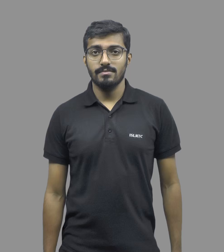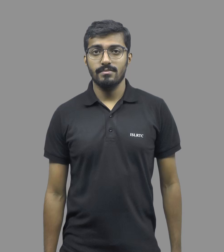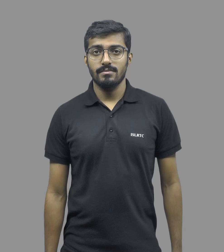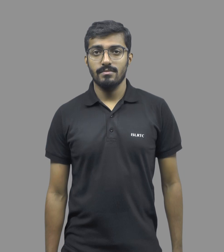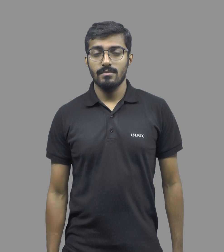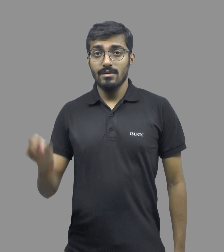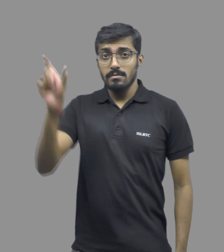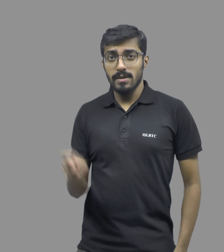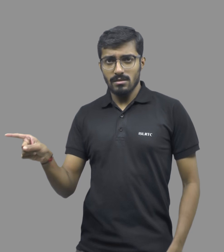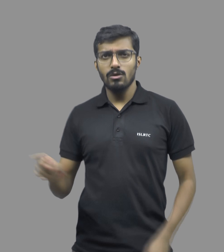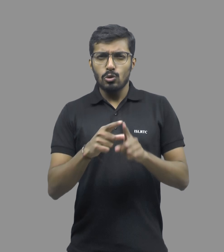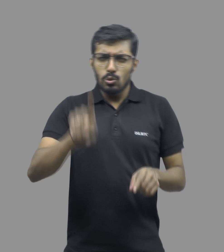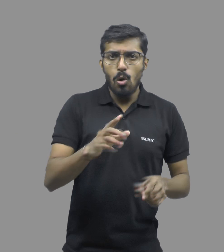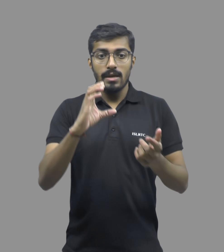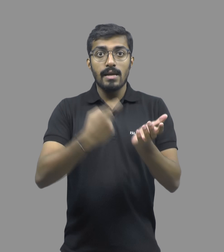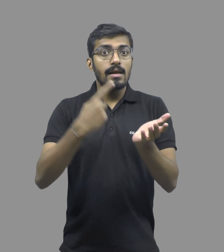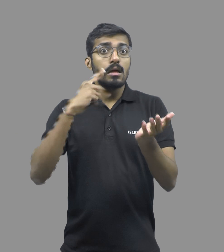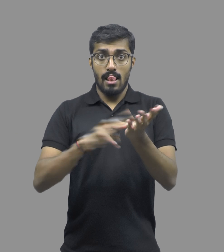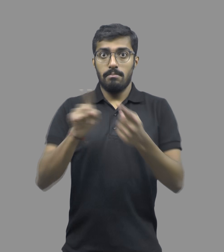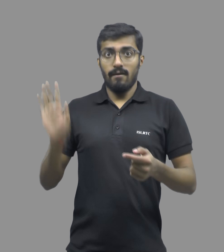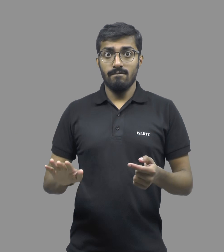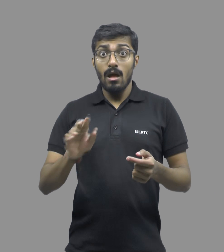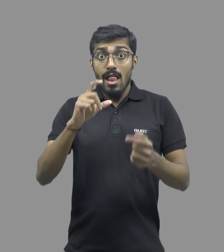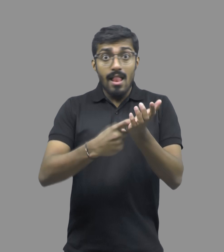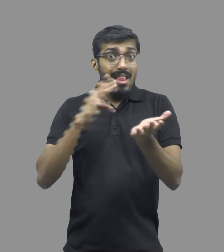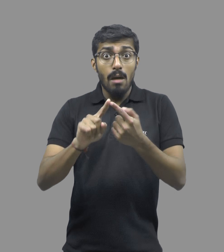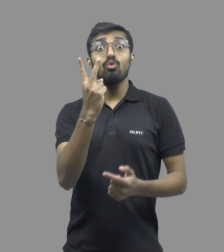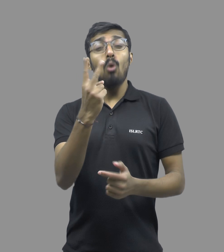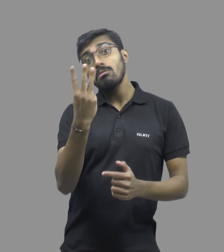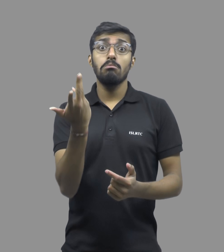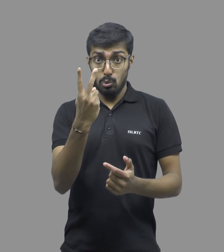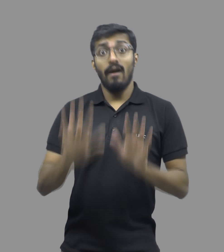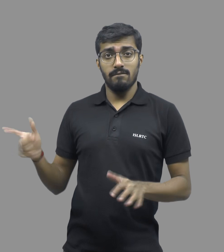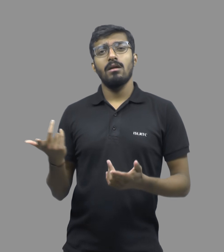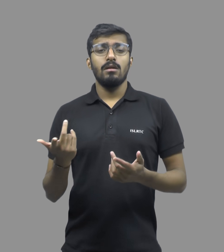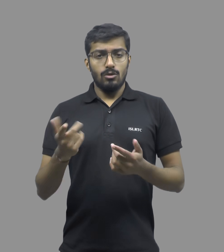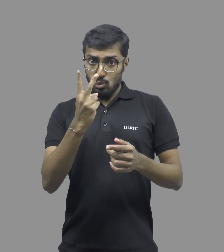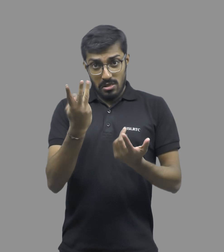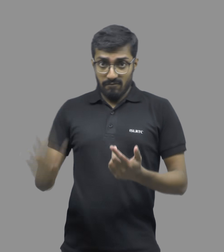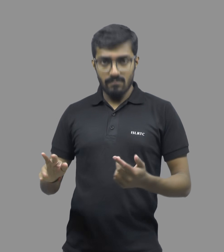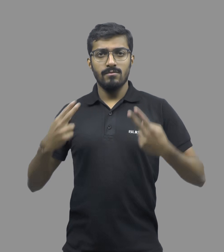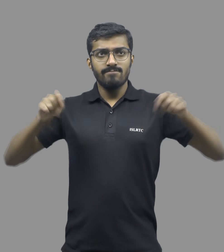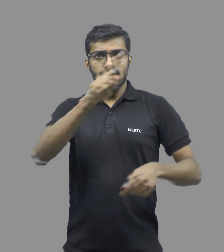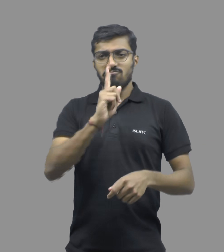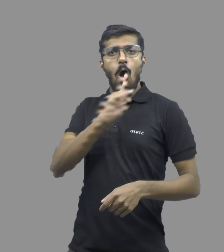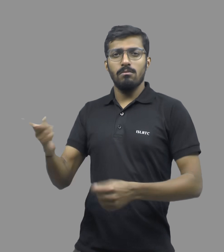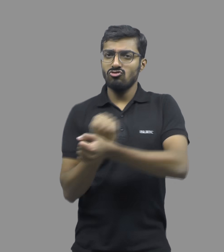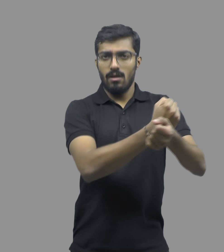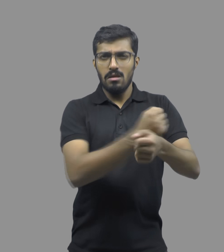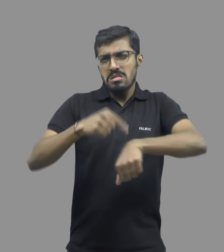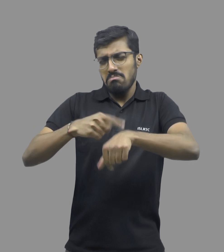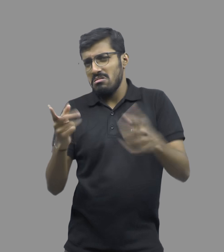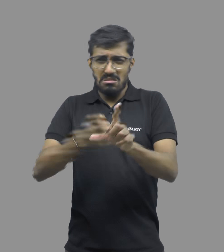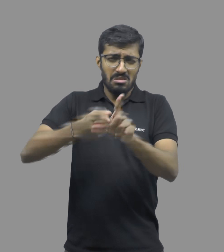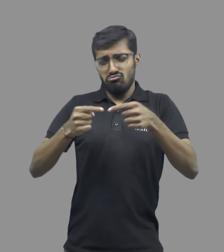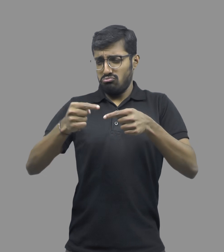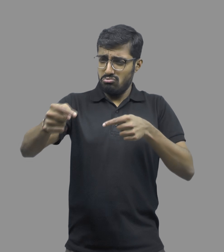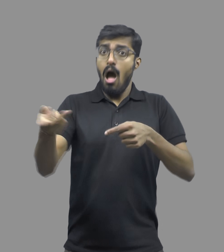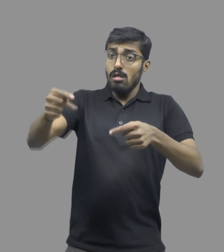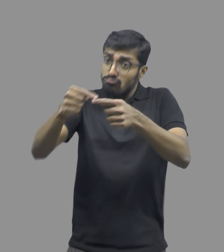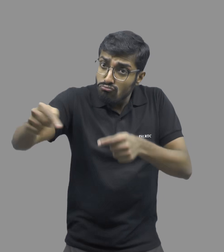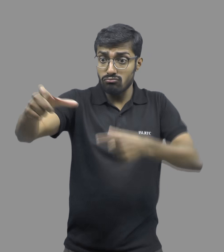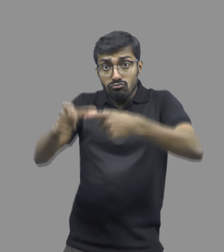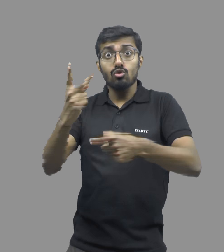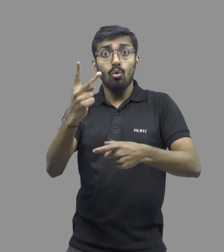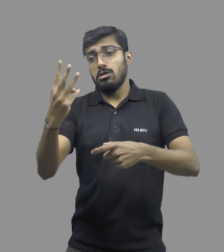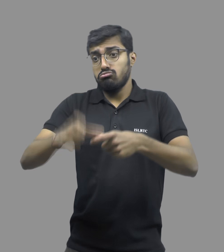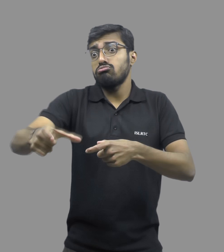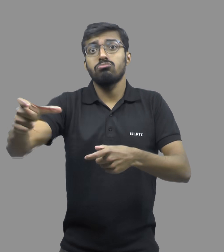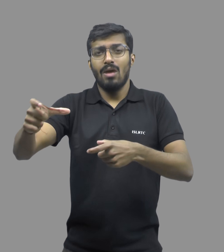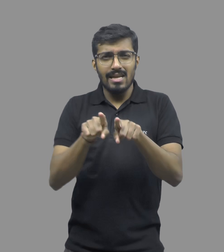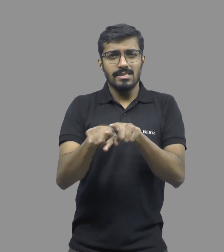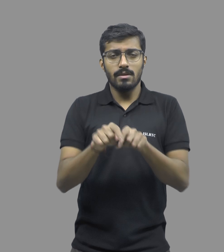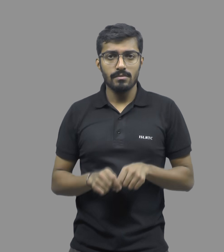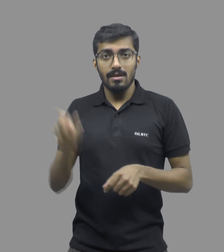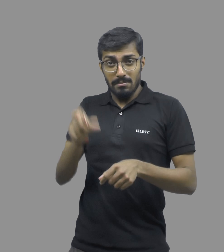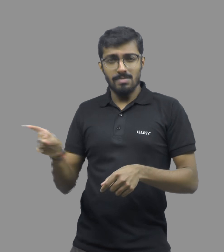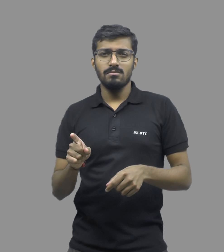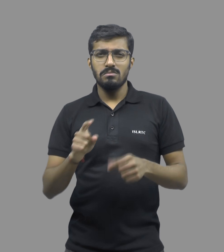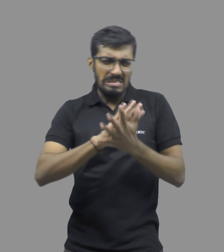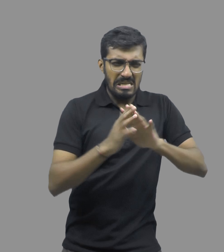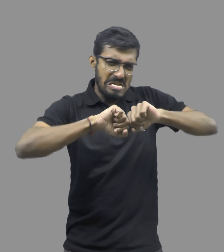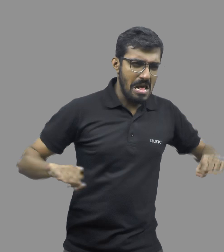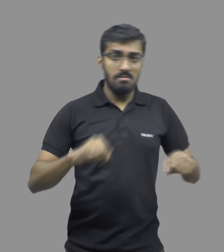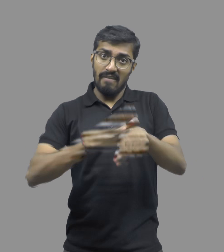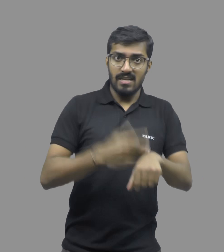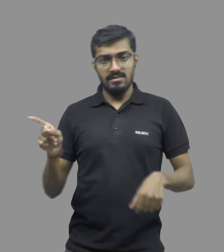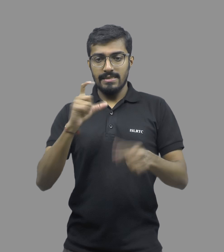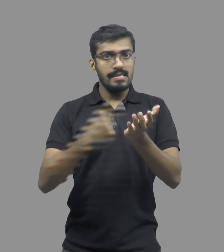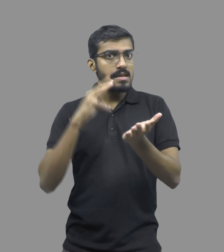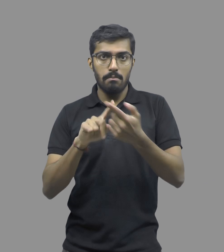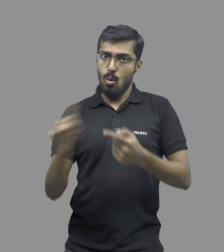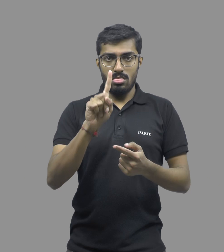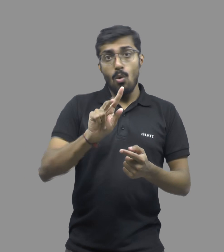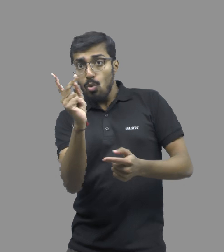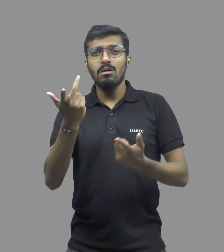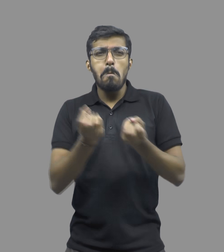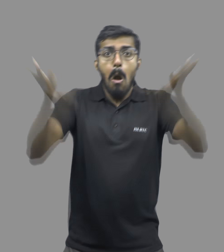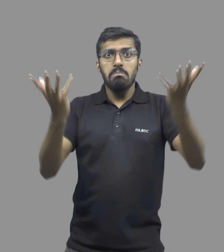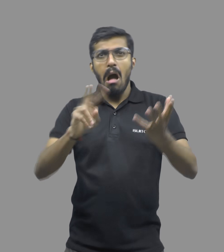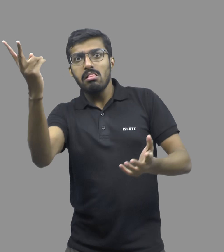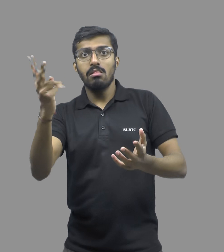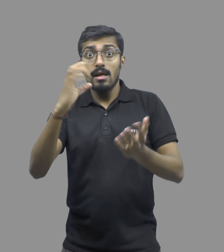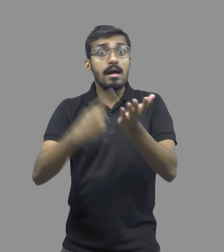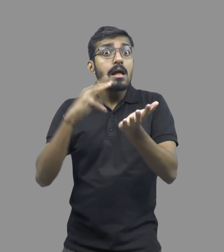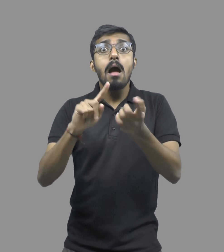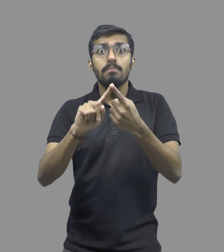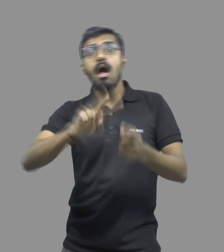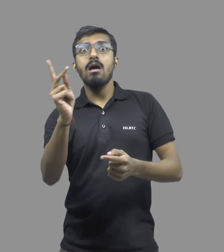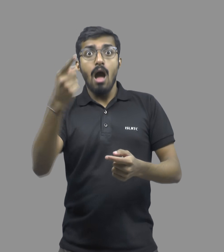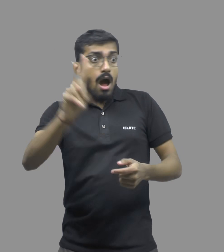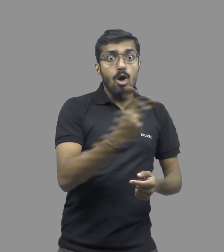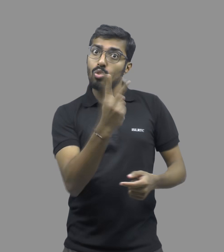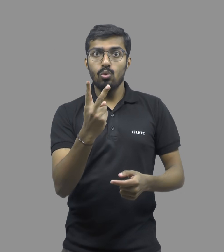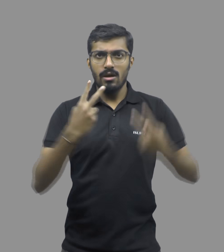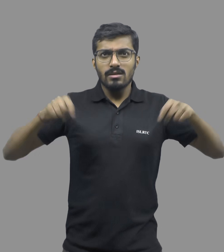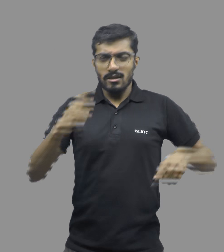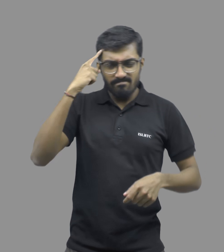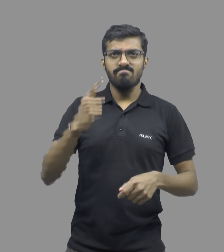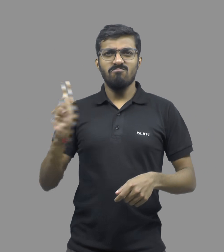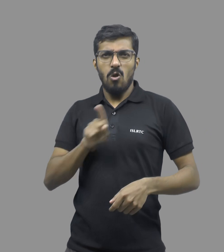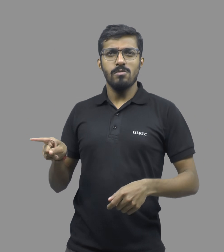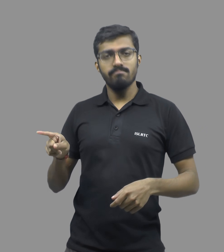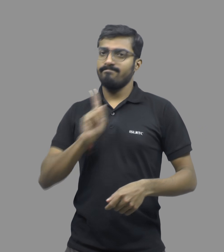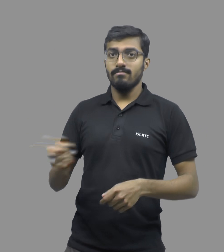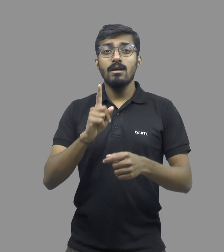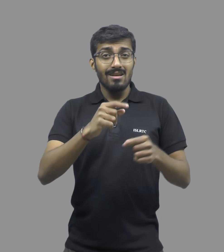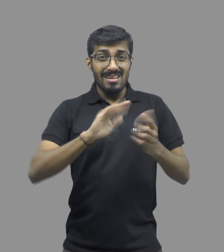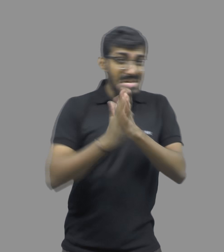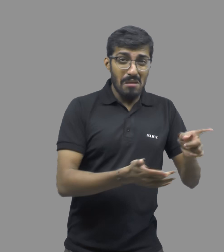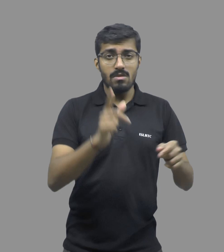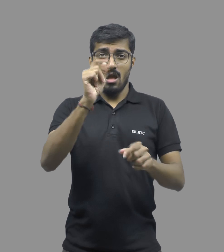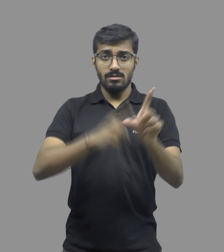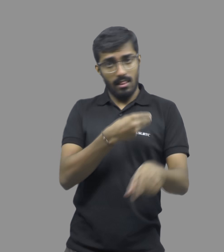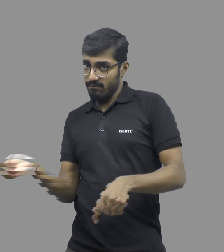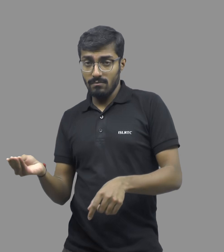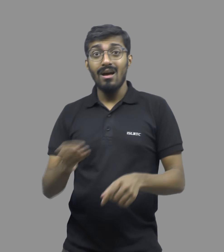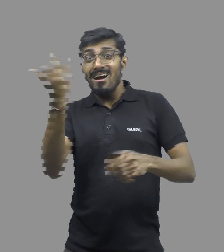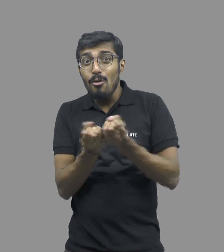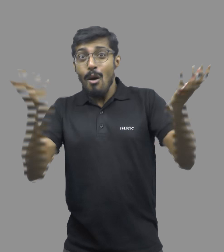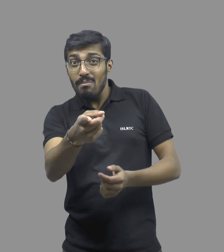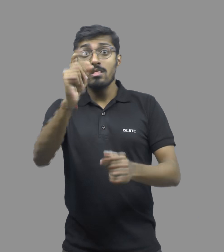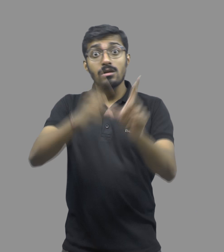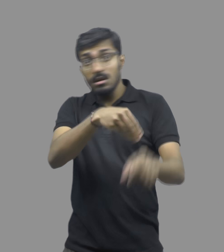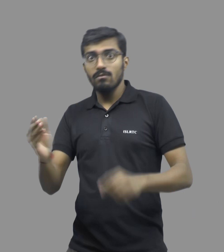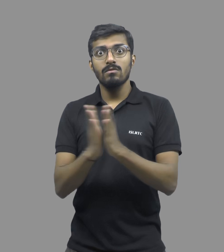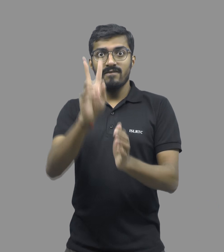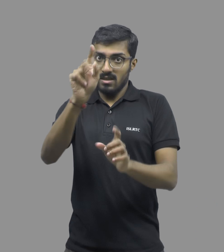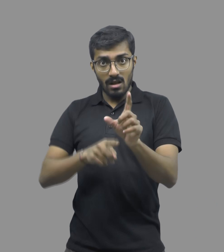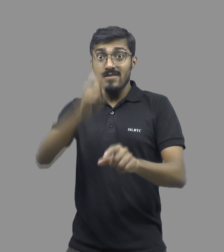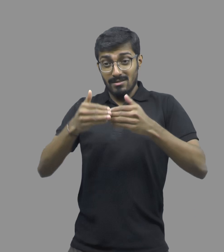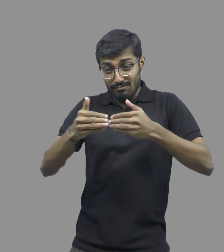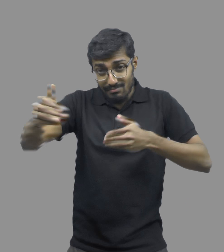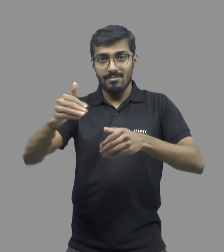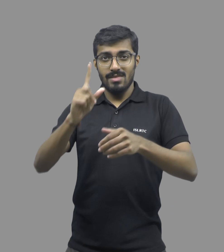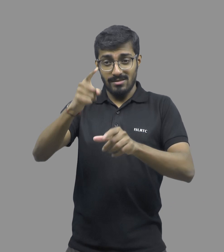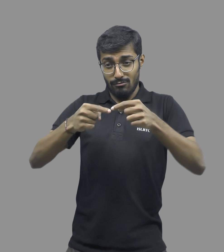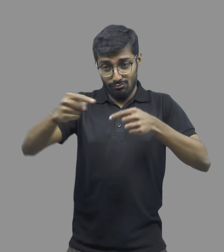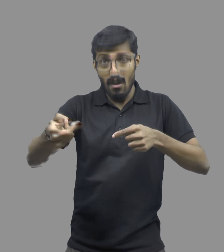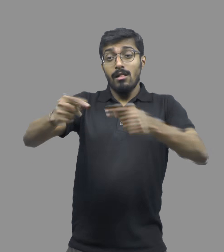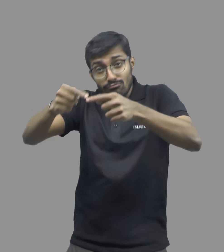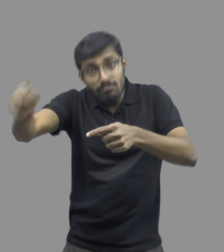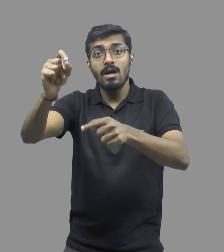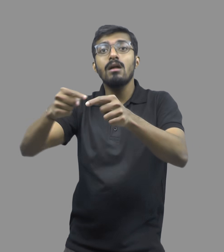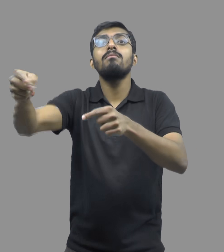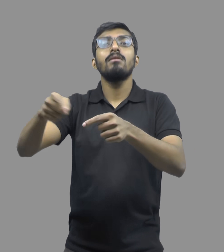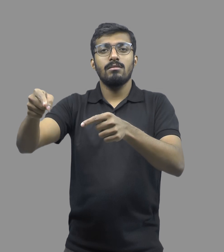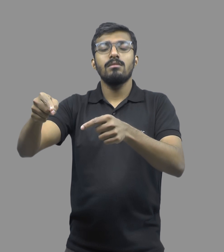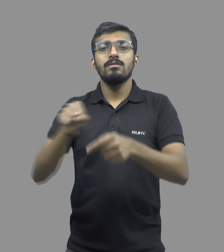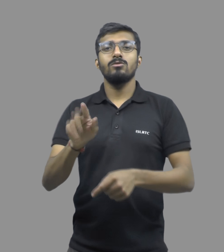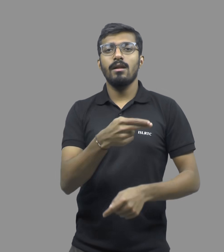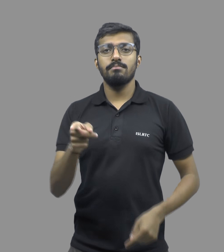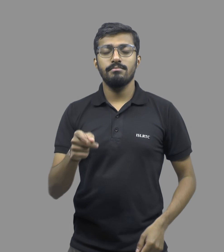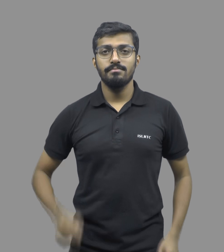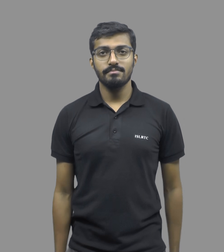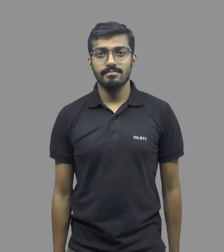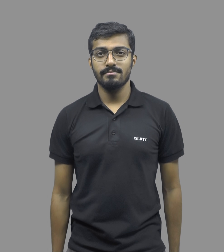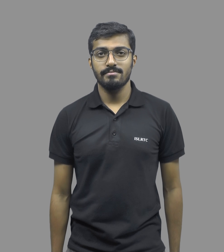Consecutive sentence